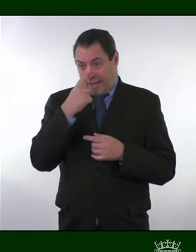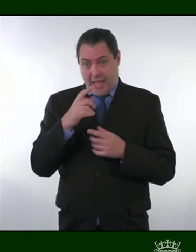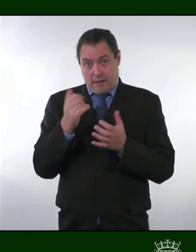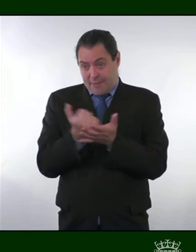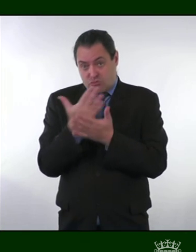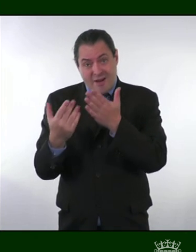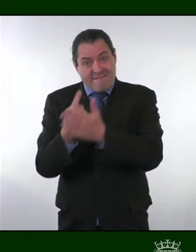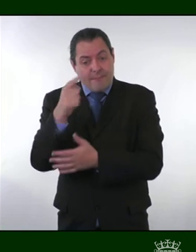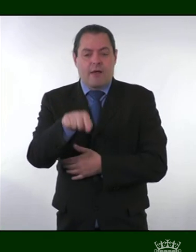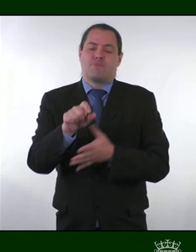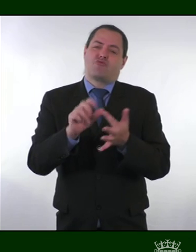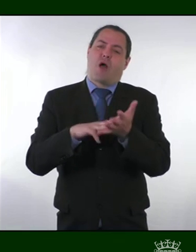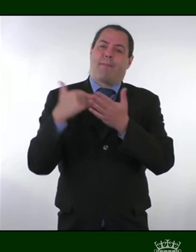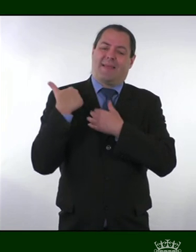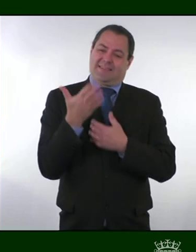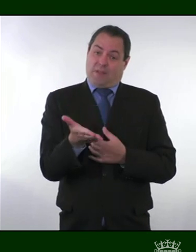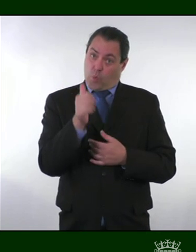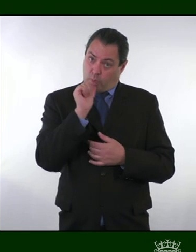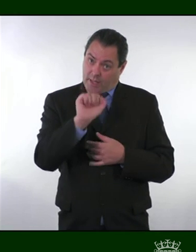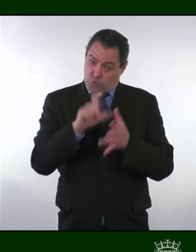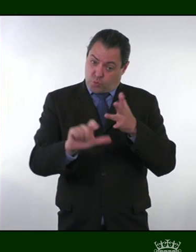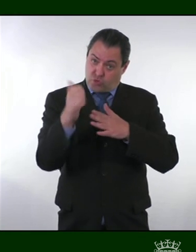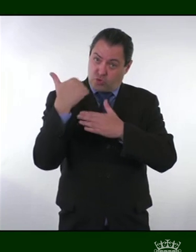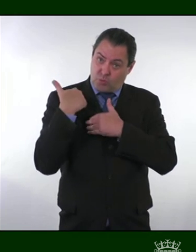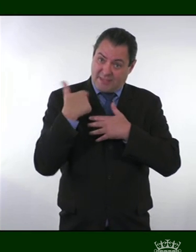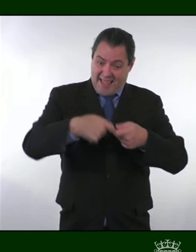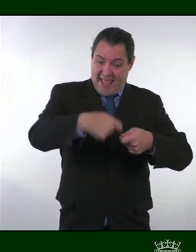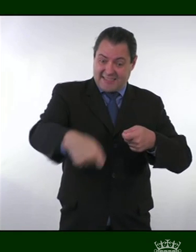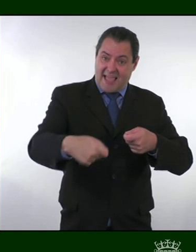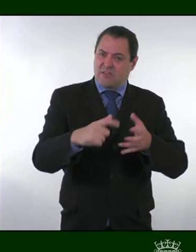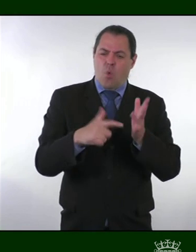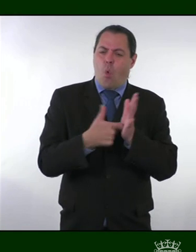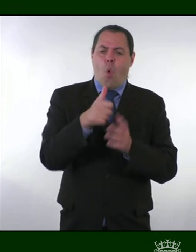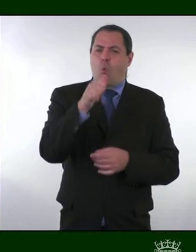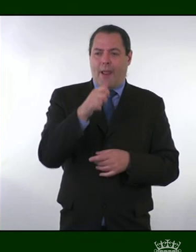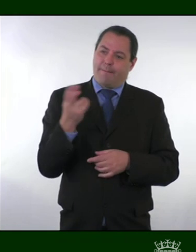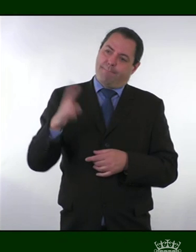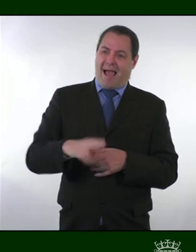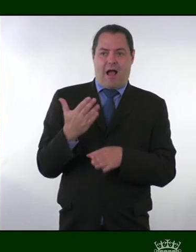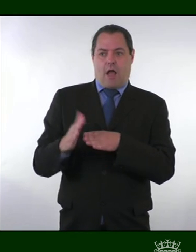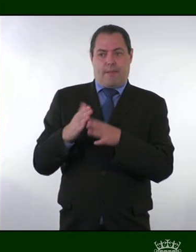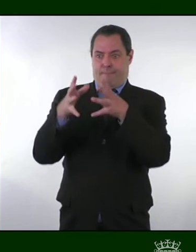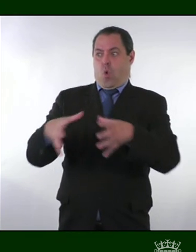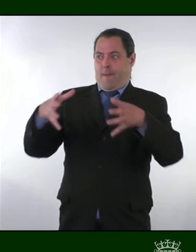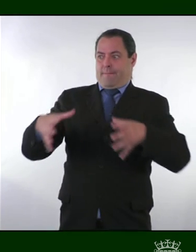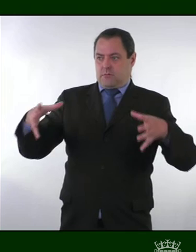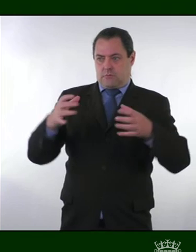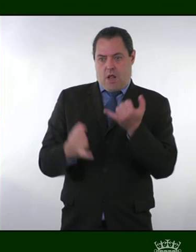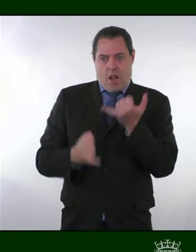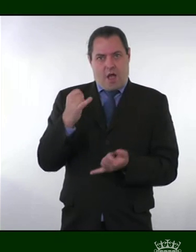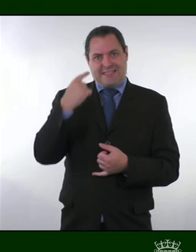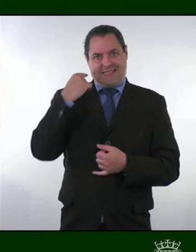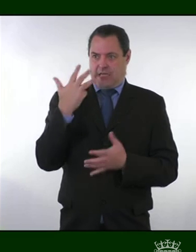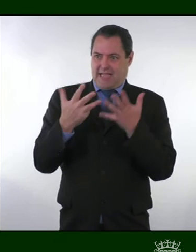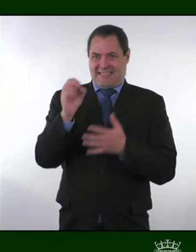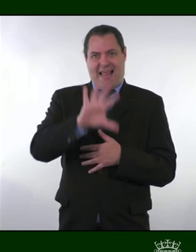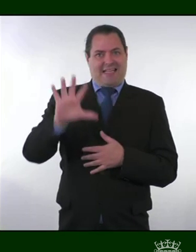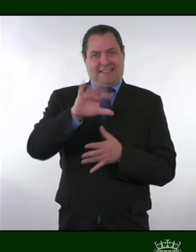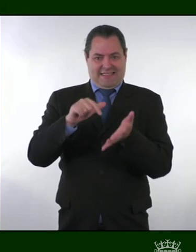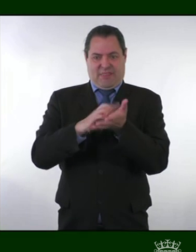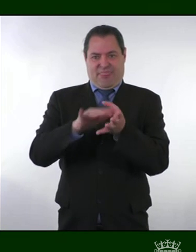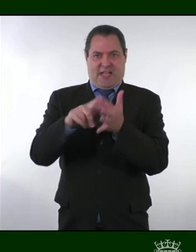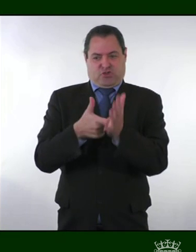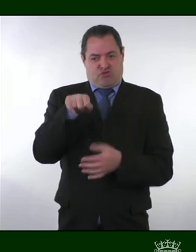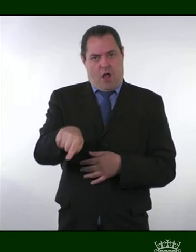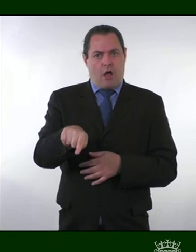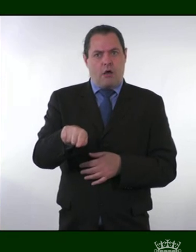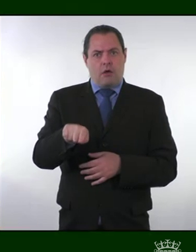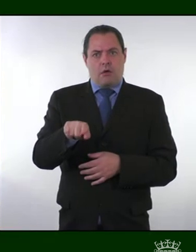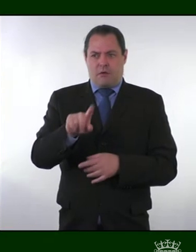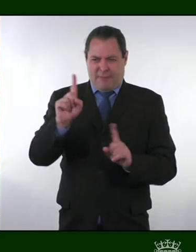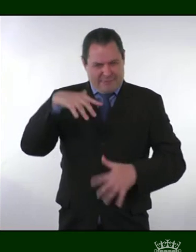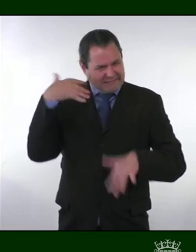Will he do his duty and extend the furlough scheme, or are we going to return to levels of unemployment last seen under Thatcher, with the resultant human misery?